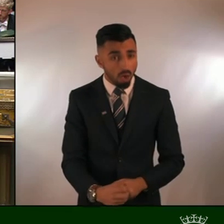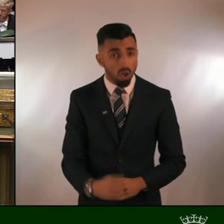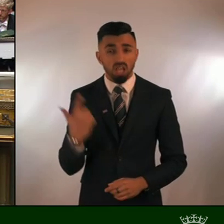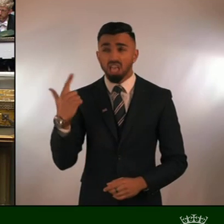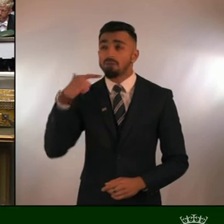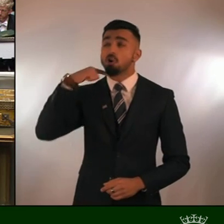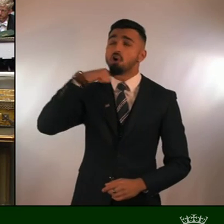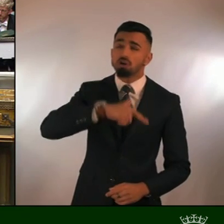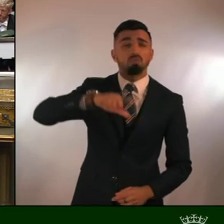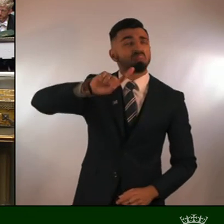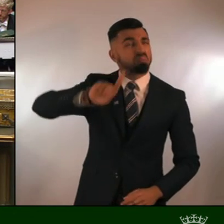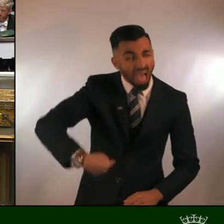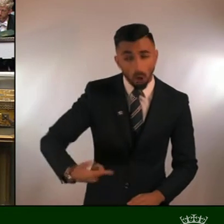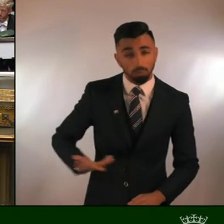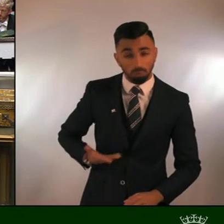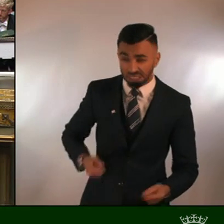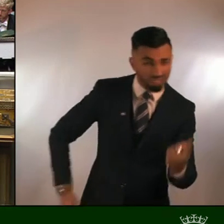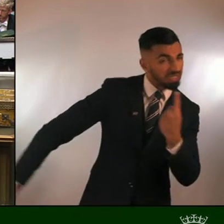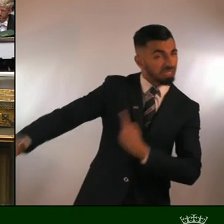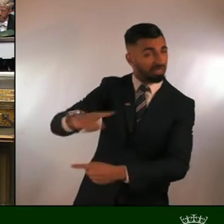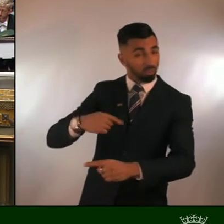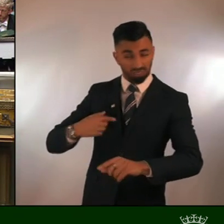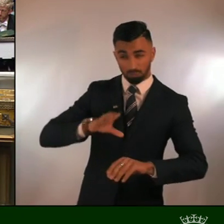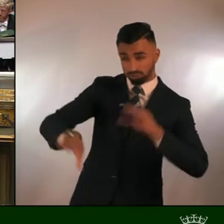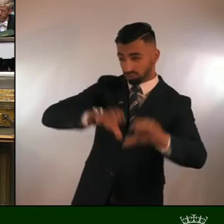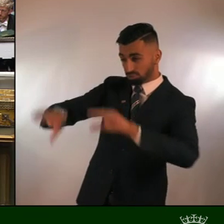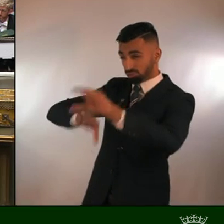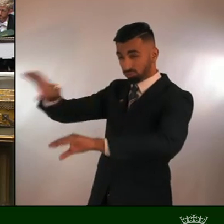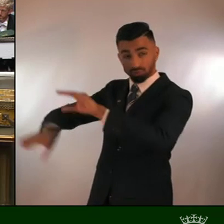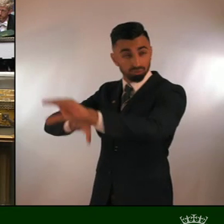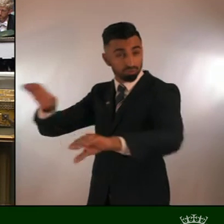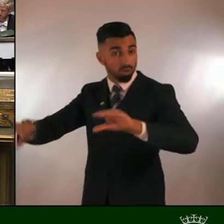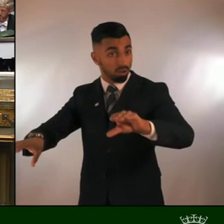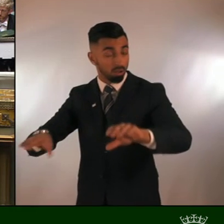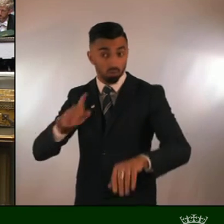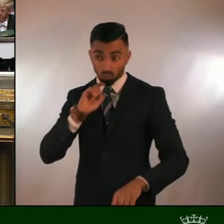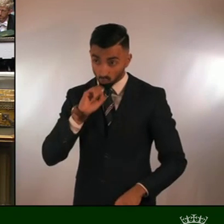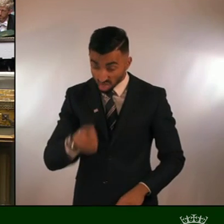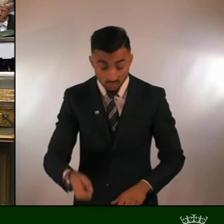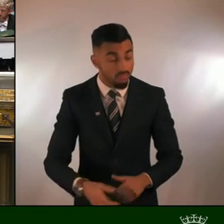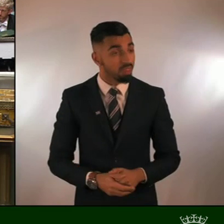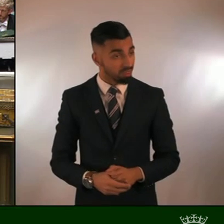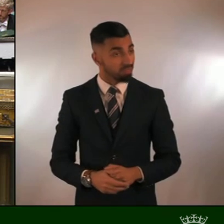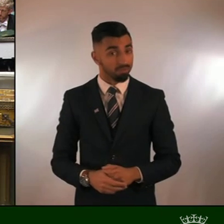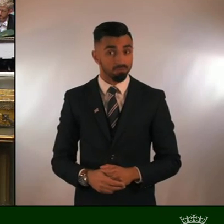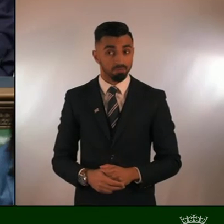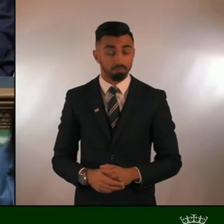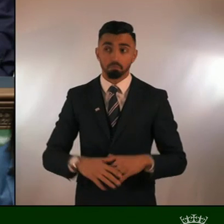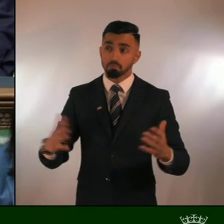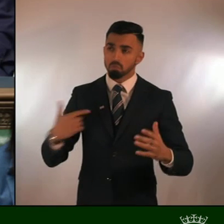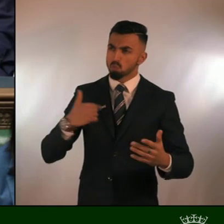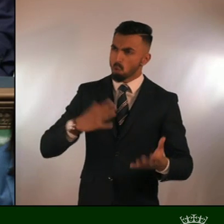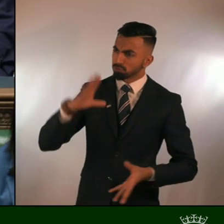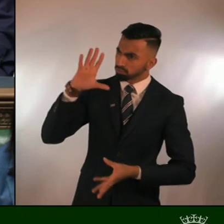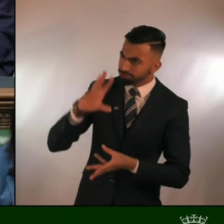Let me summarise for the House the fiscal impact of our immediate response to coronavirus.